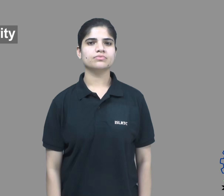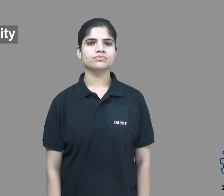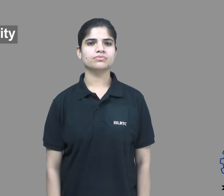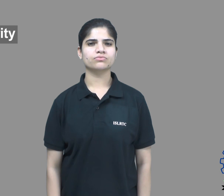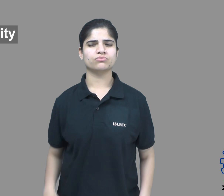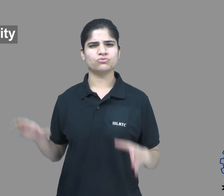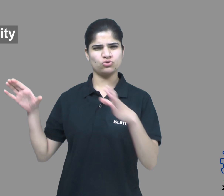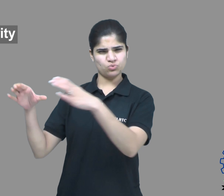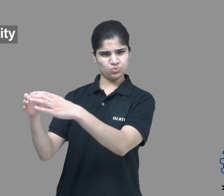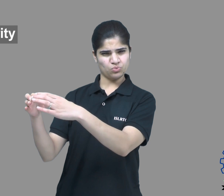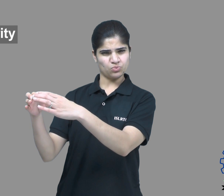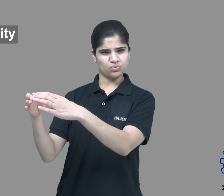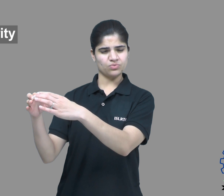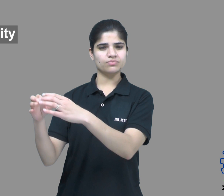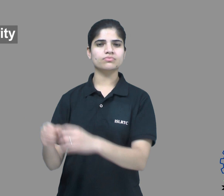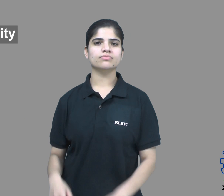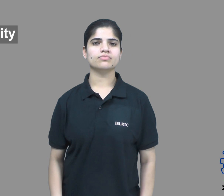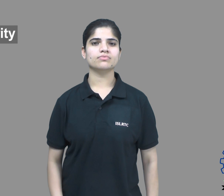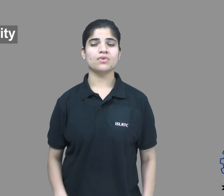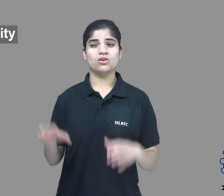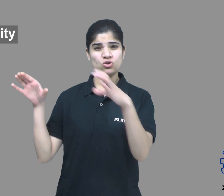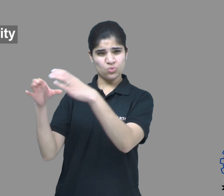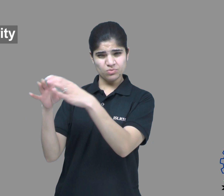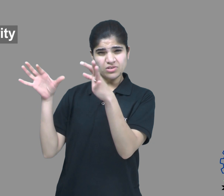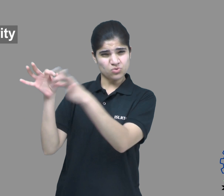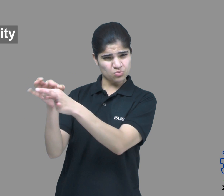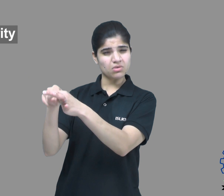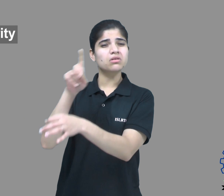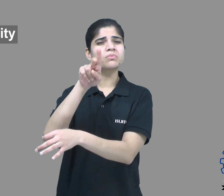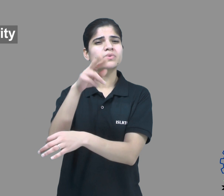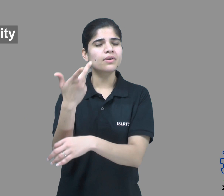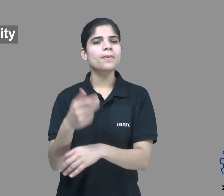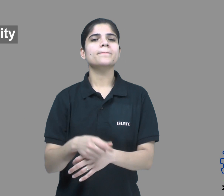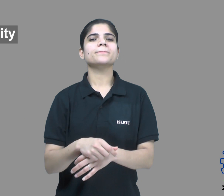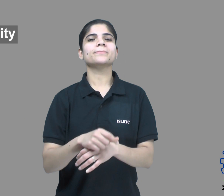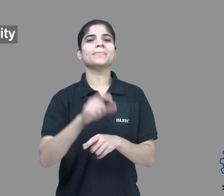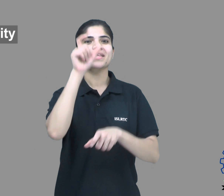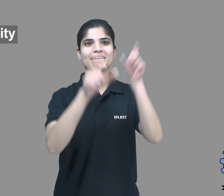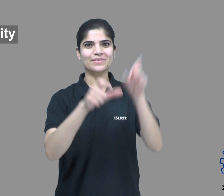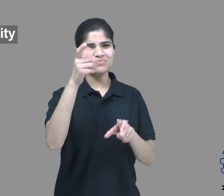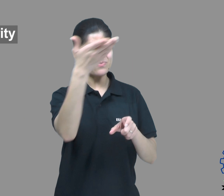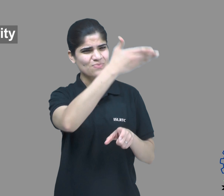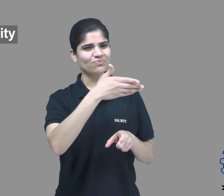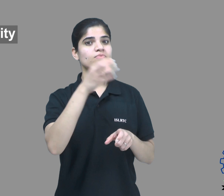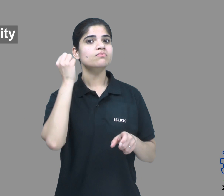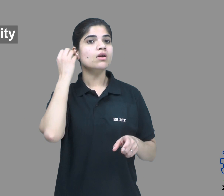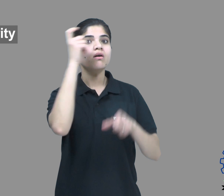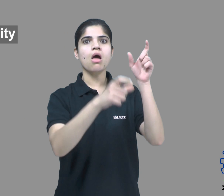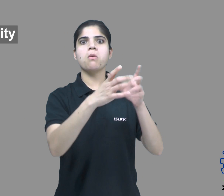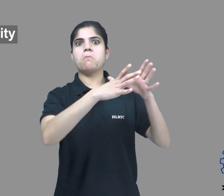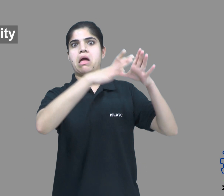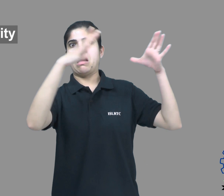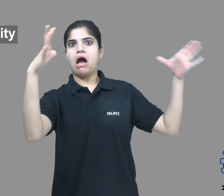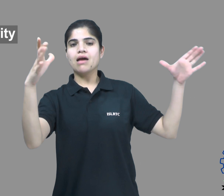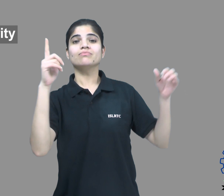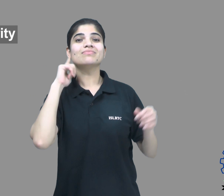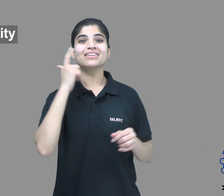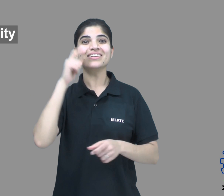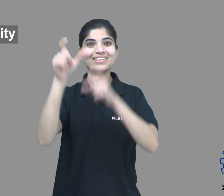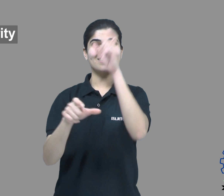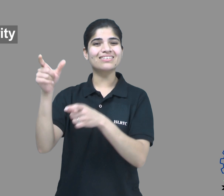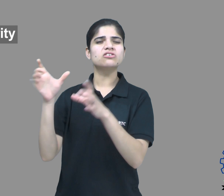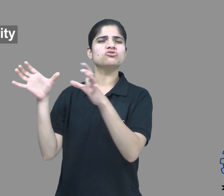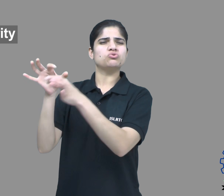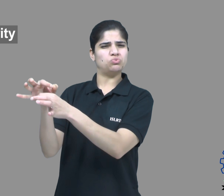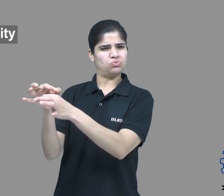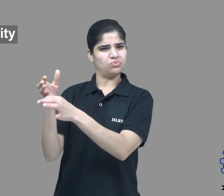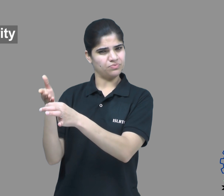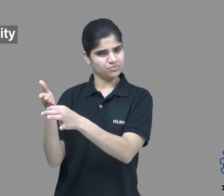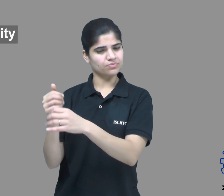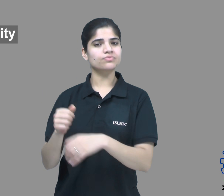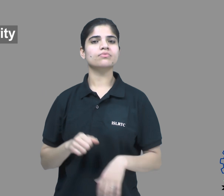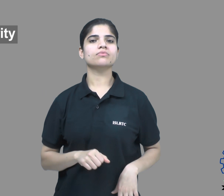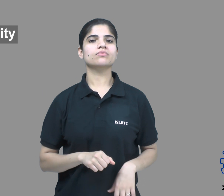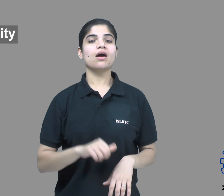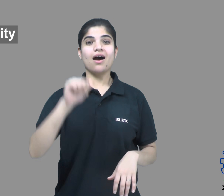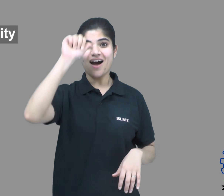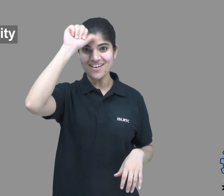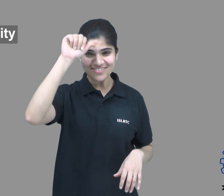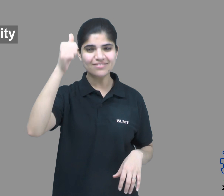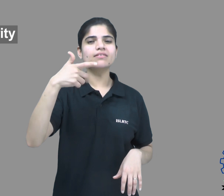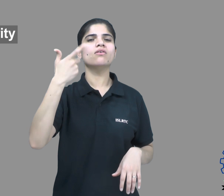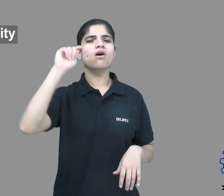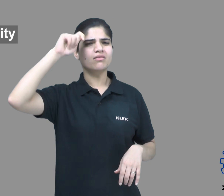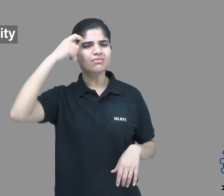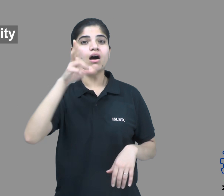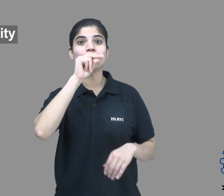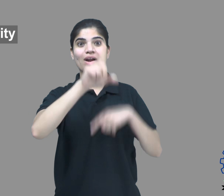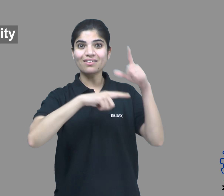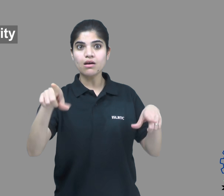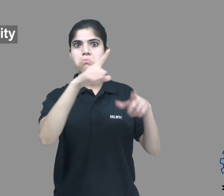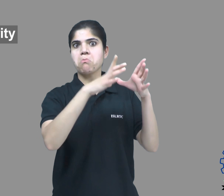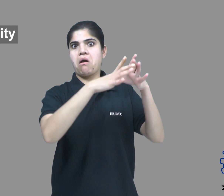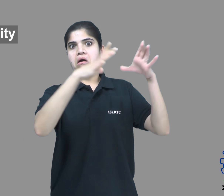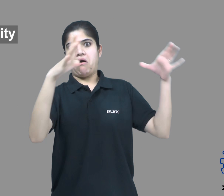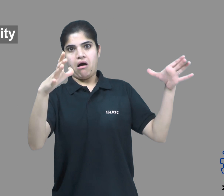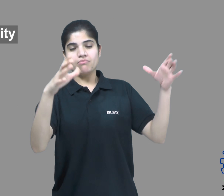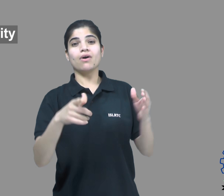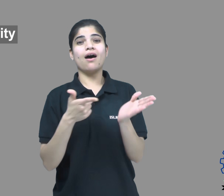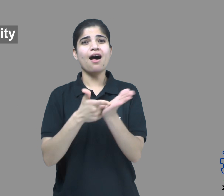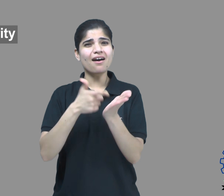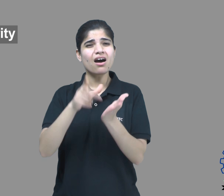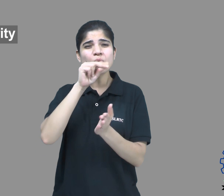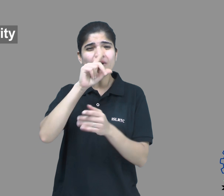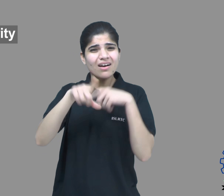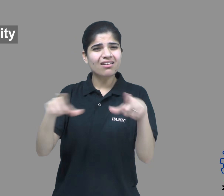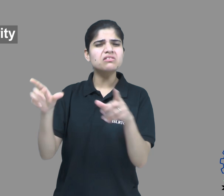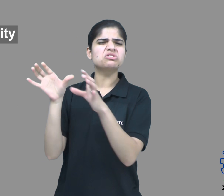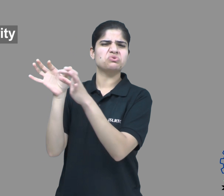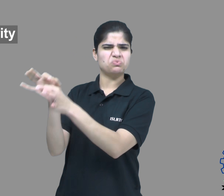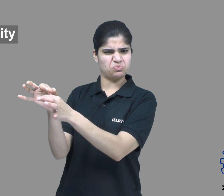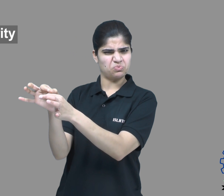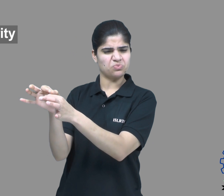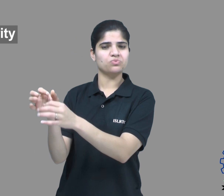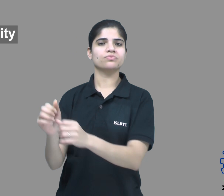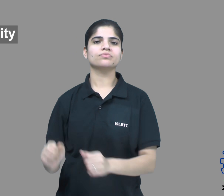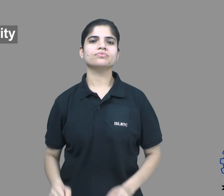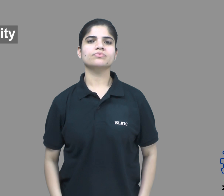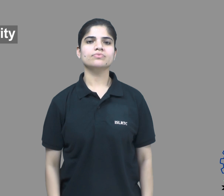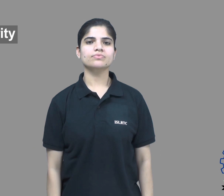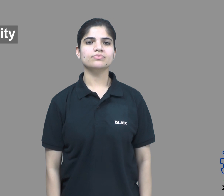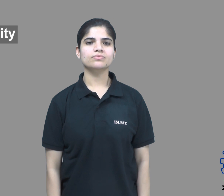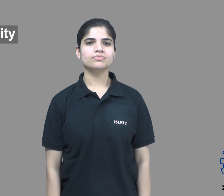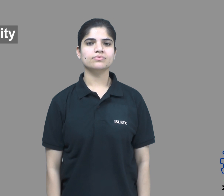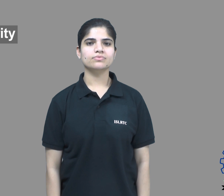Minority